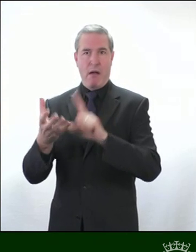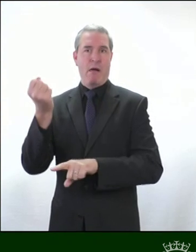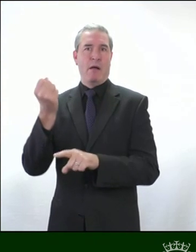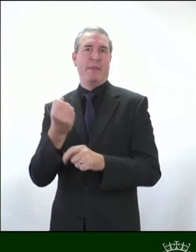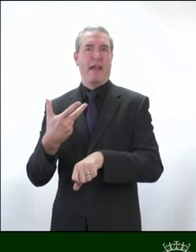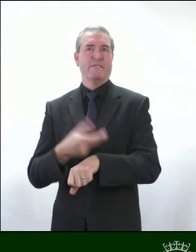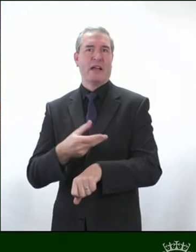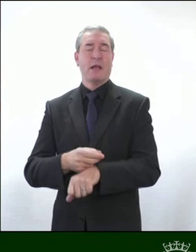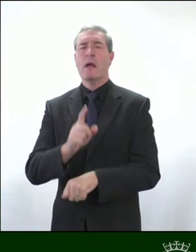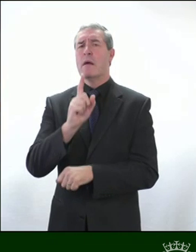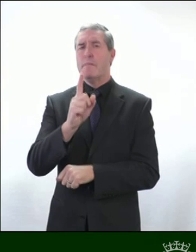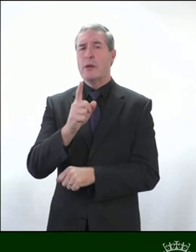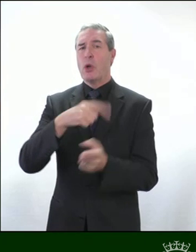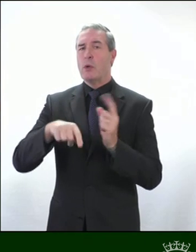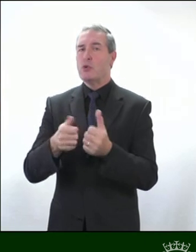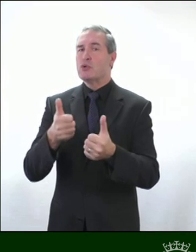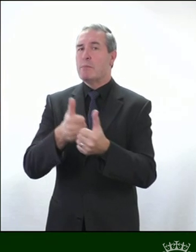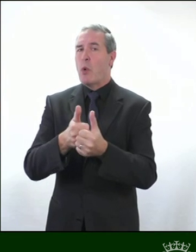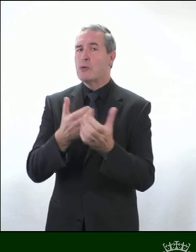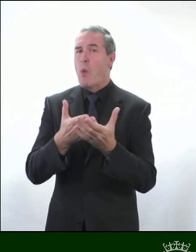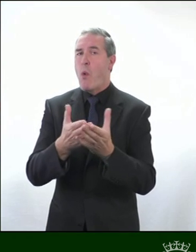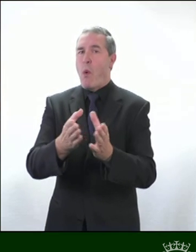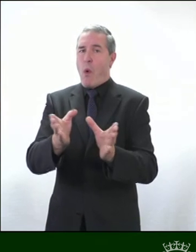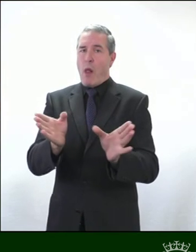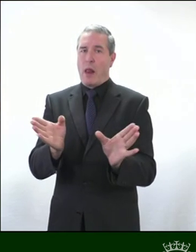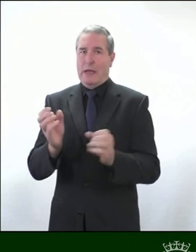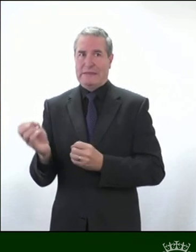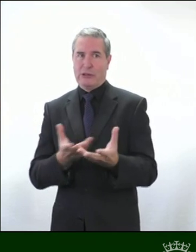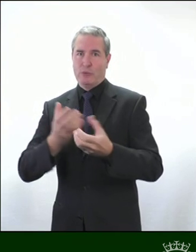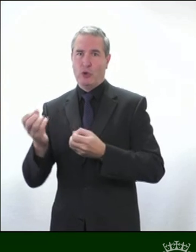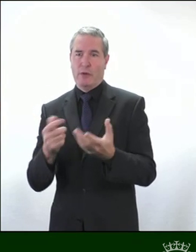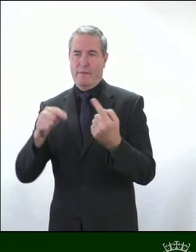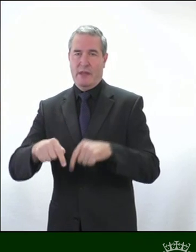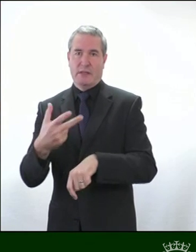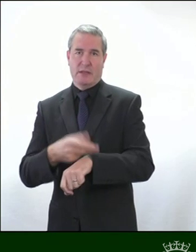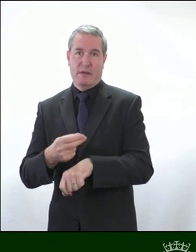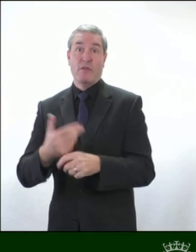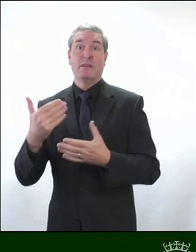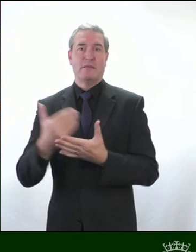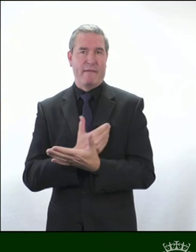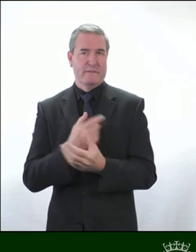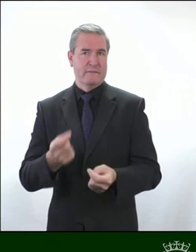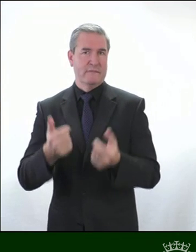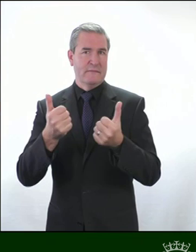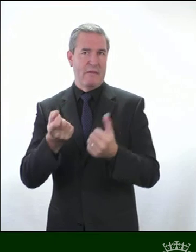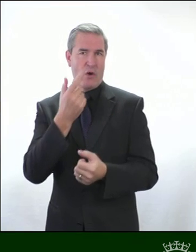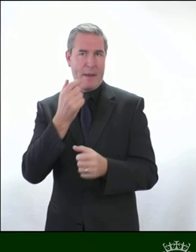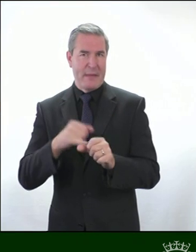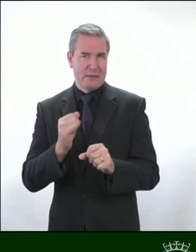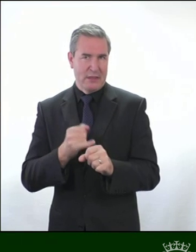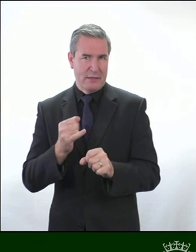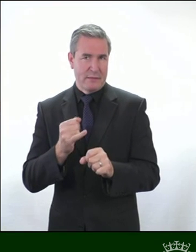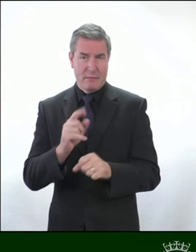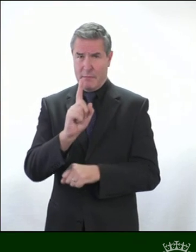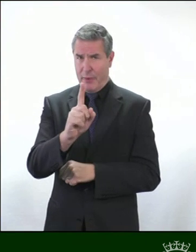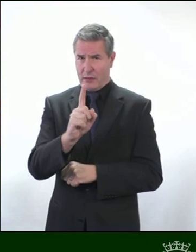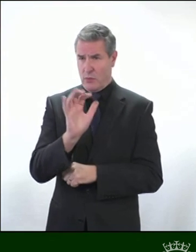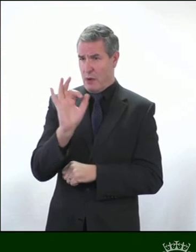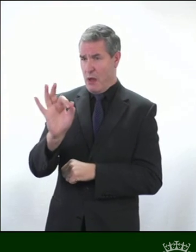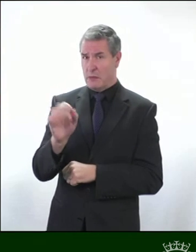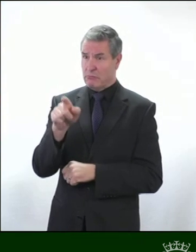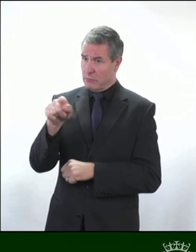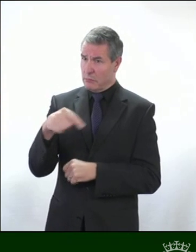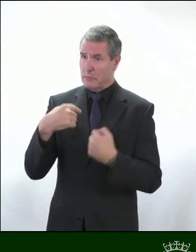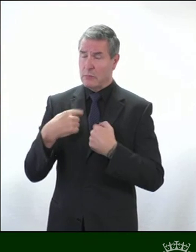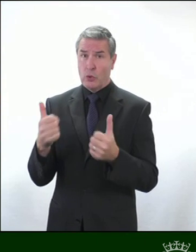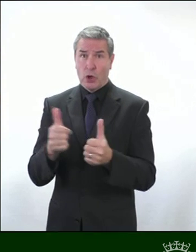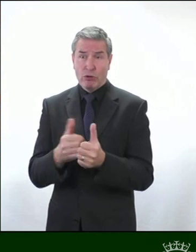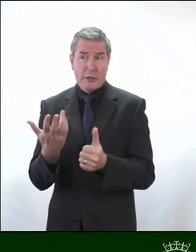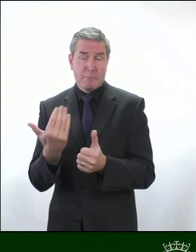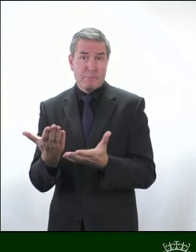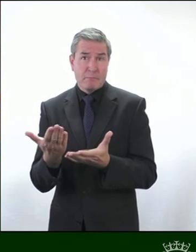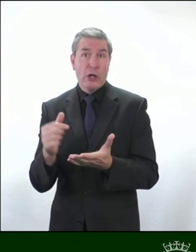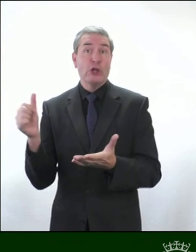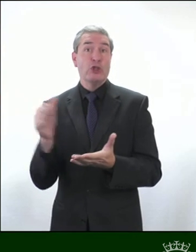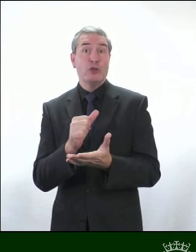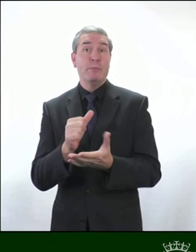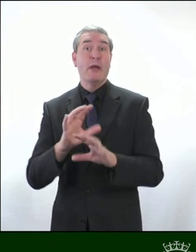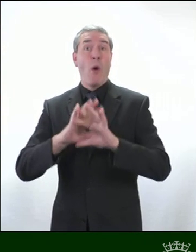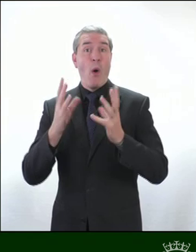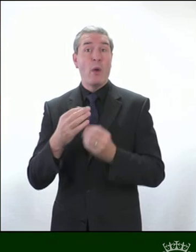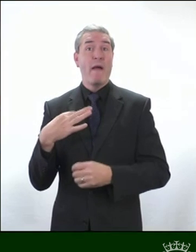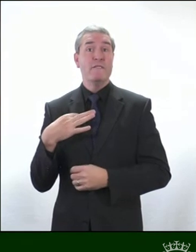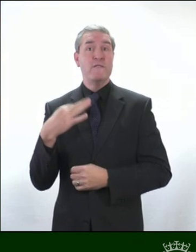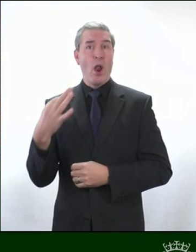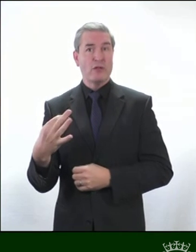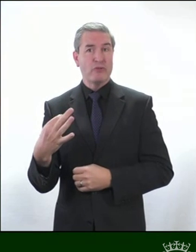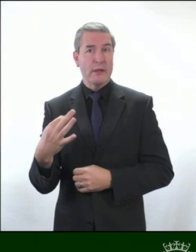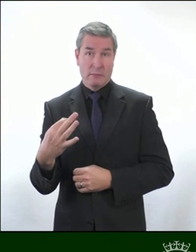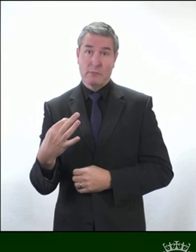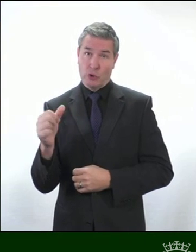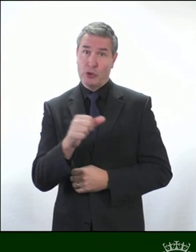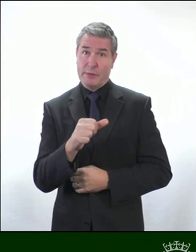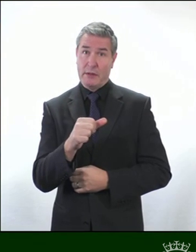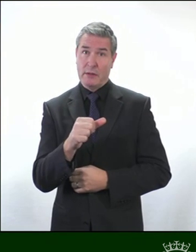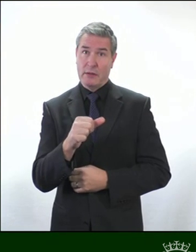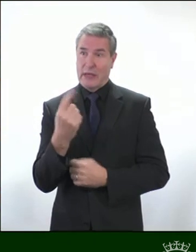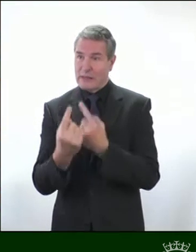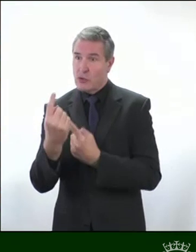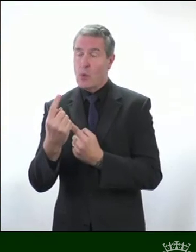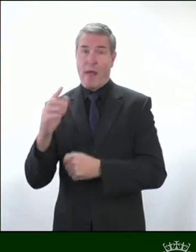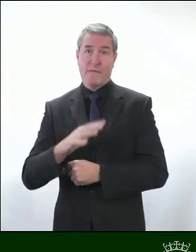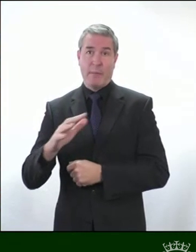I believe that we should support the widest distribution and take-up of safe and effective medicines, but does my right hon Friend agree with me that it should always be taken on a wholly voluntary basis by individuals and families?